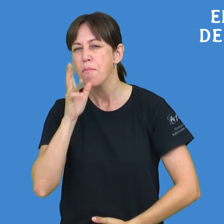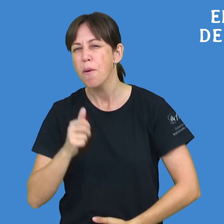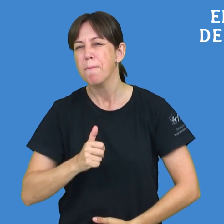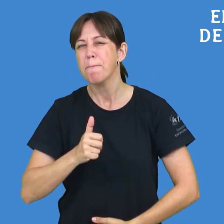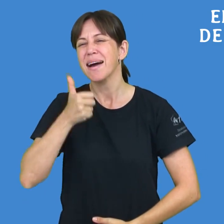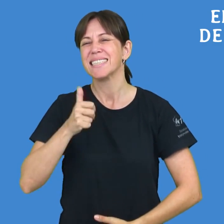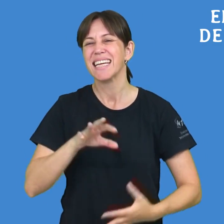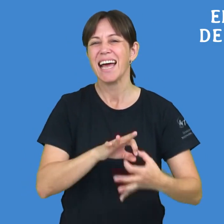más cantidad